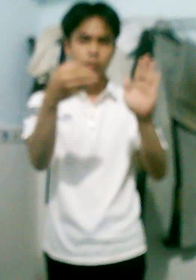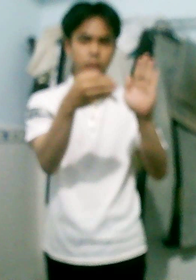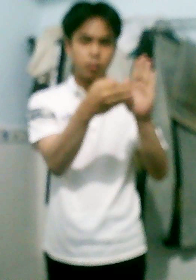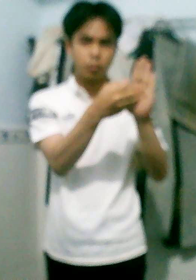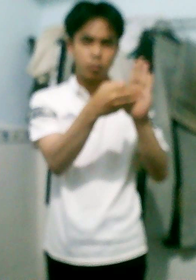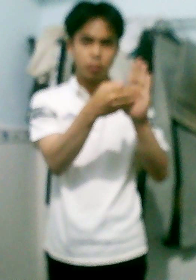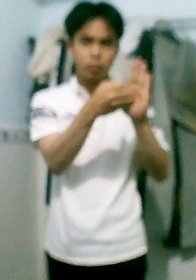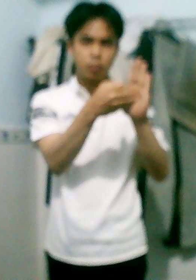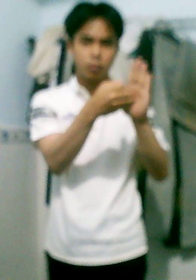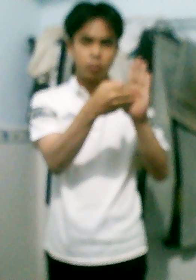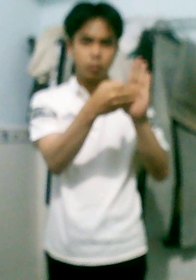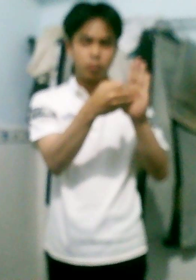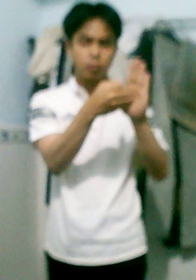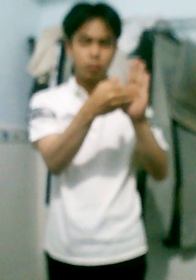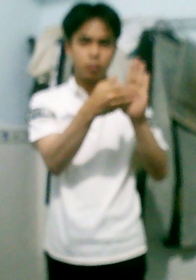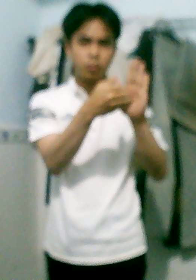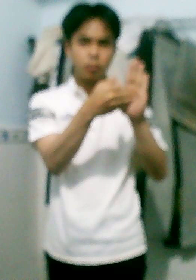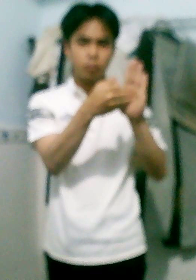gioi thieu